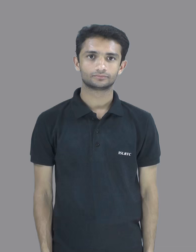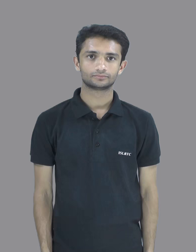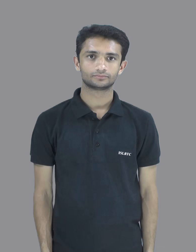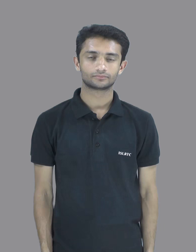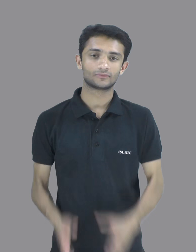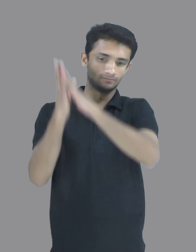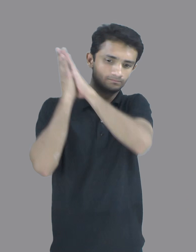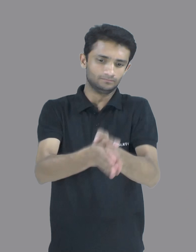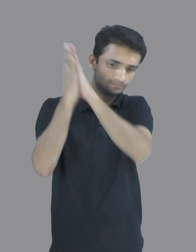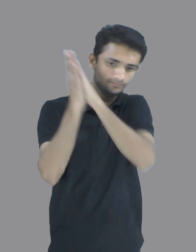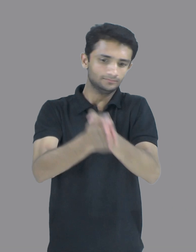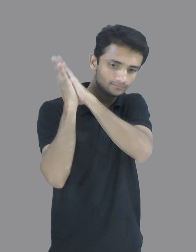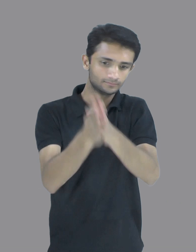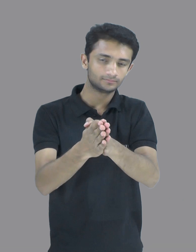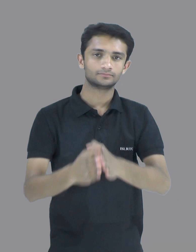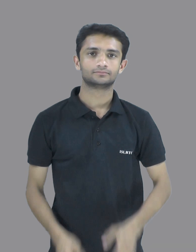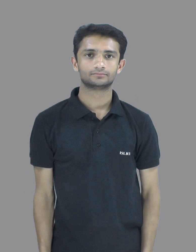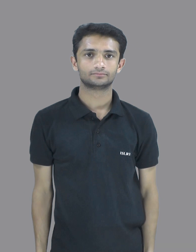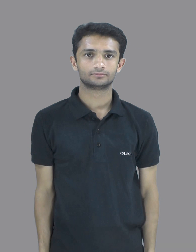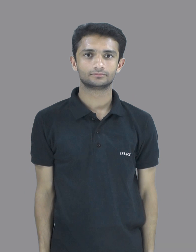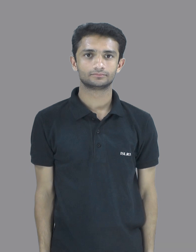Axe